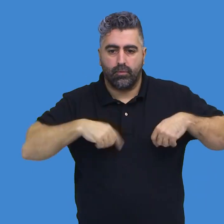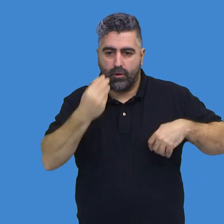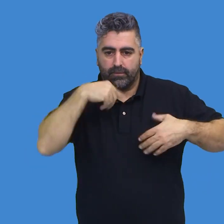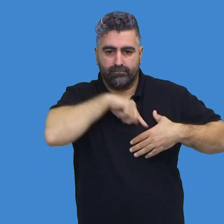comer